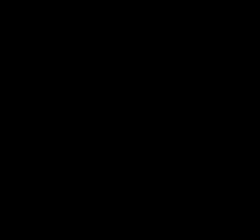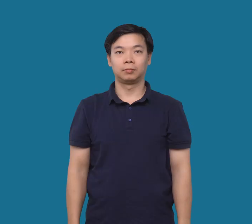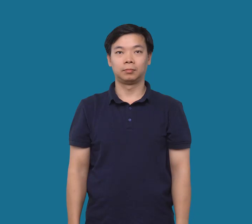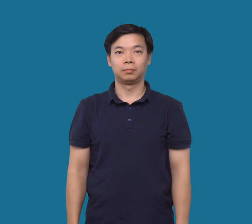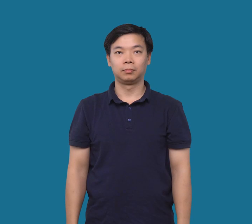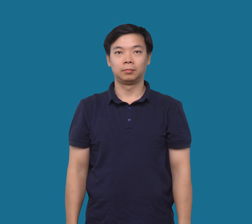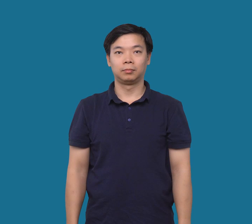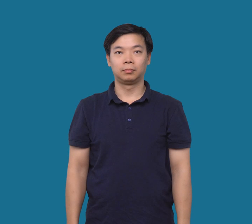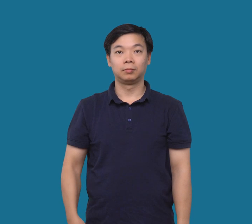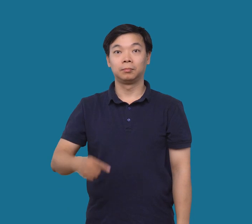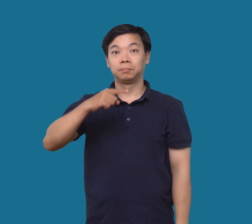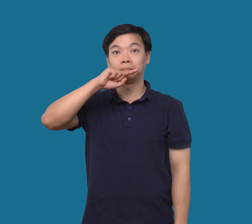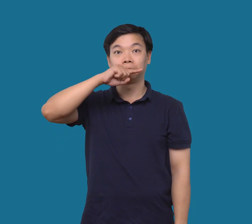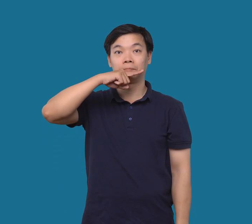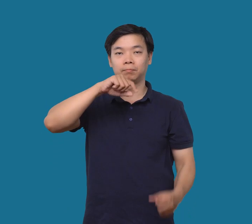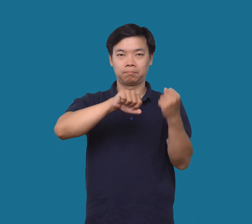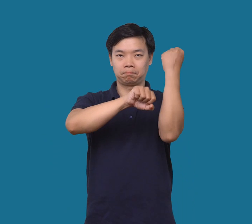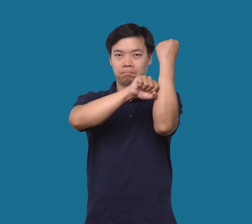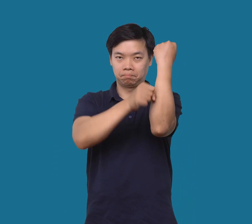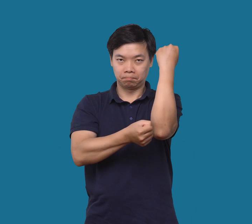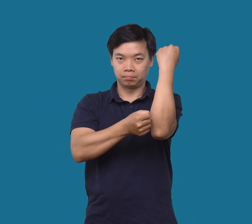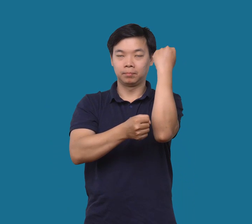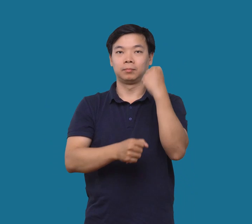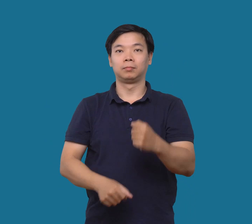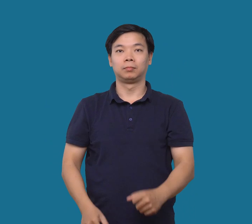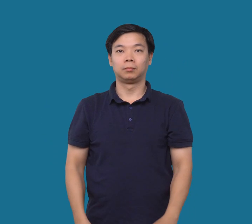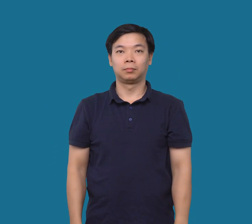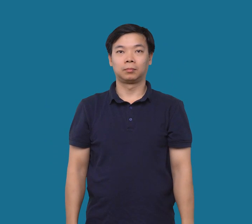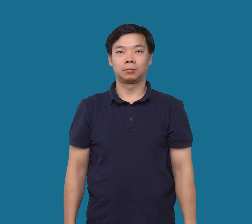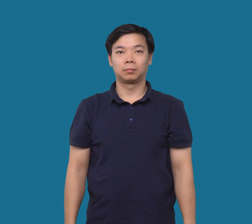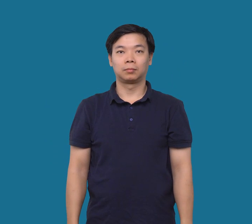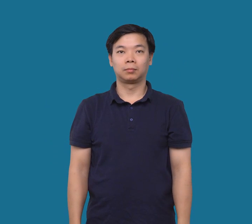bẻ ngô